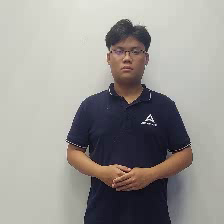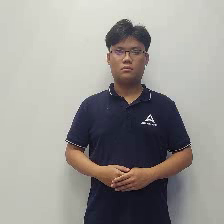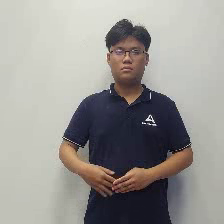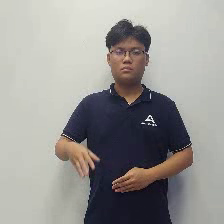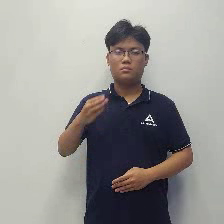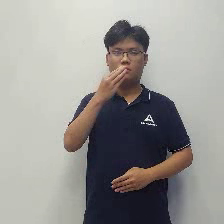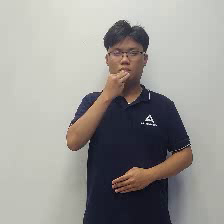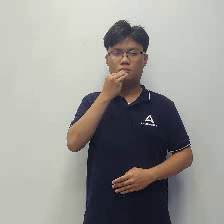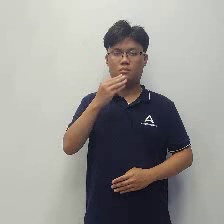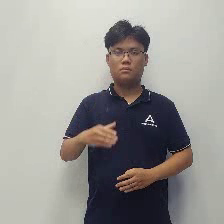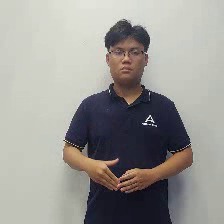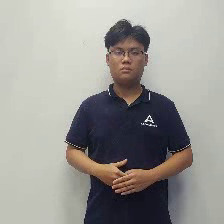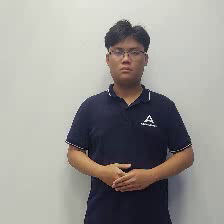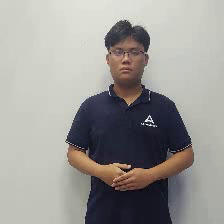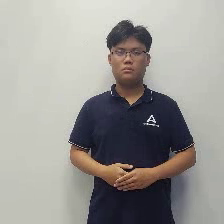Ăn